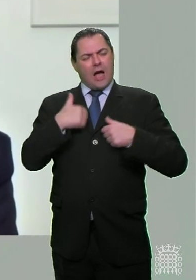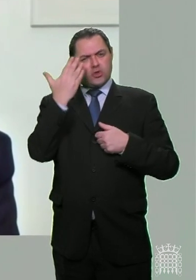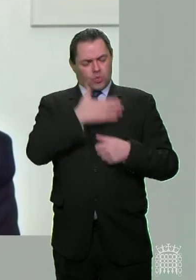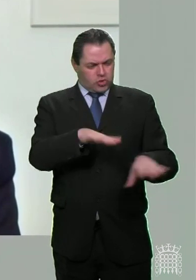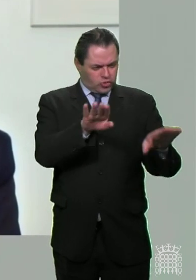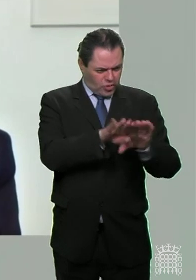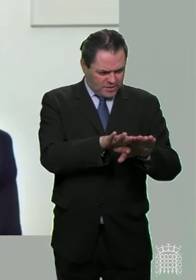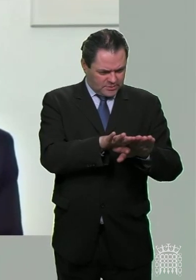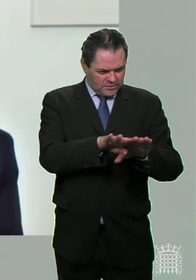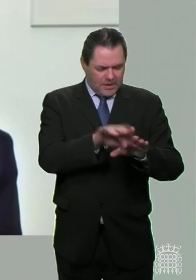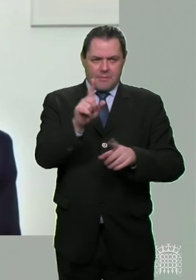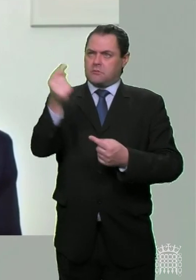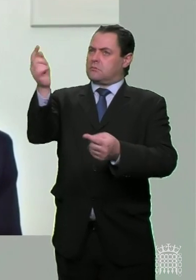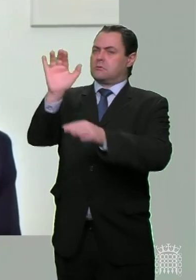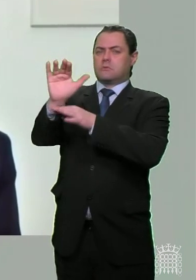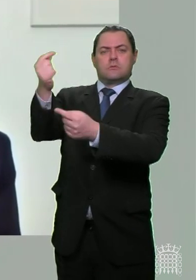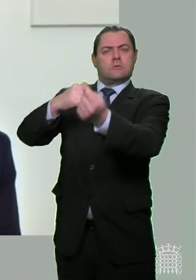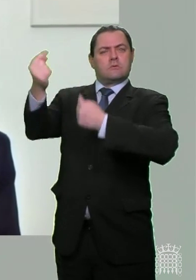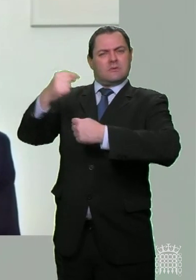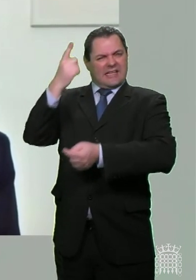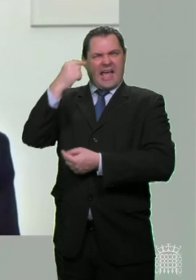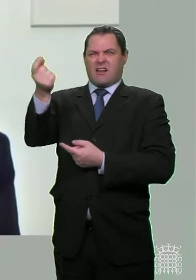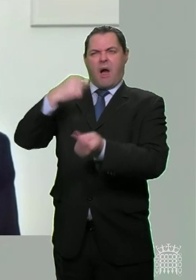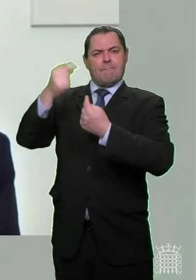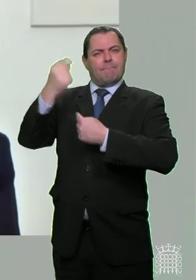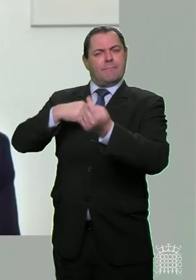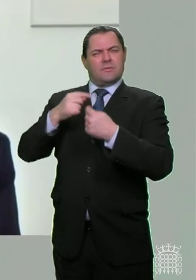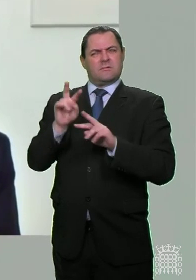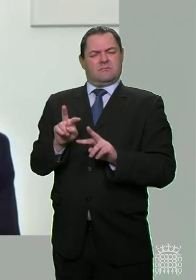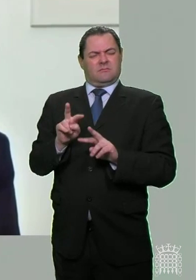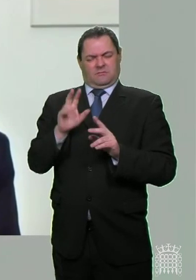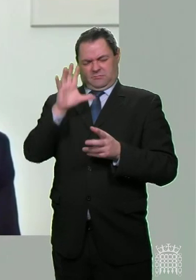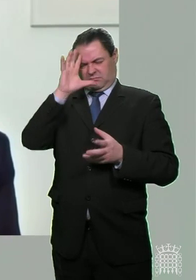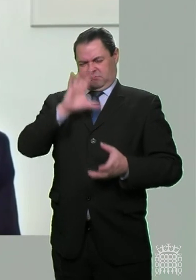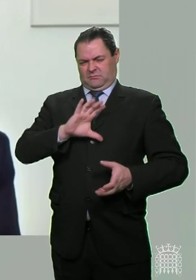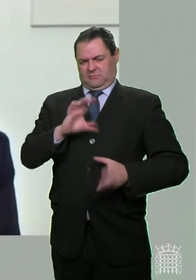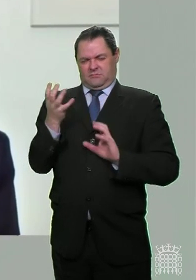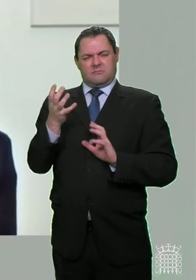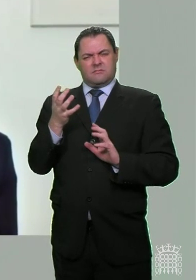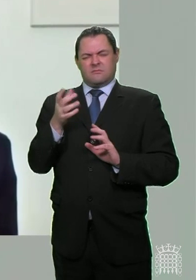My biggest concern is that the Prime Minister still has not learned the lessons of last year.